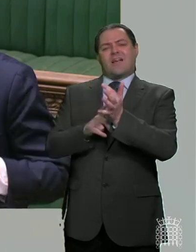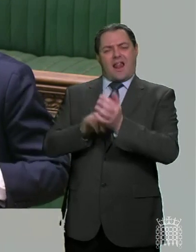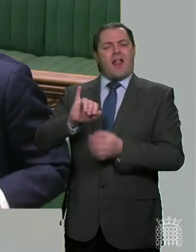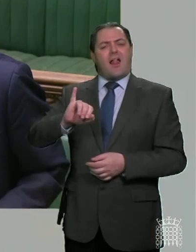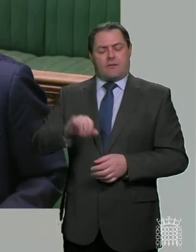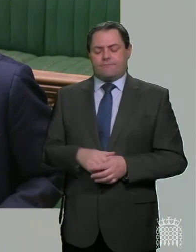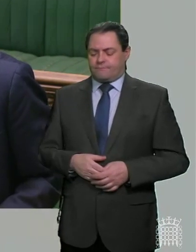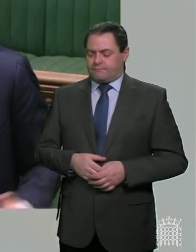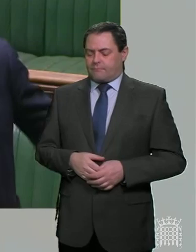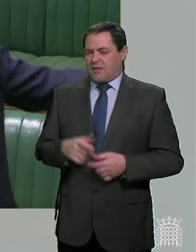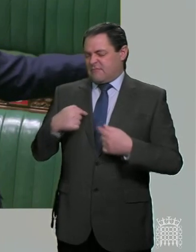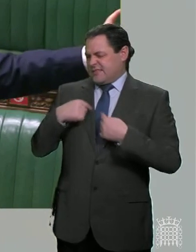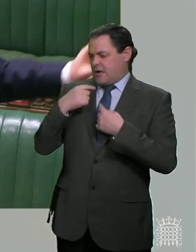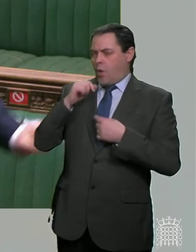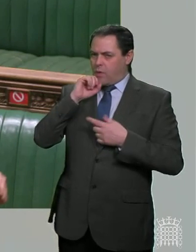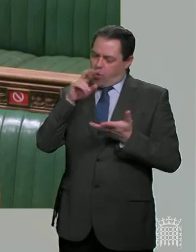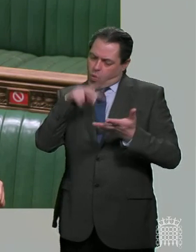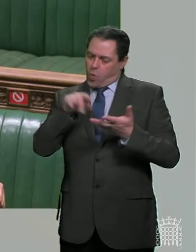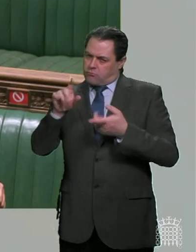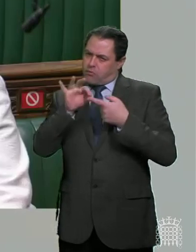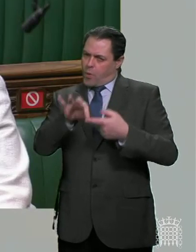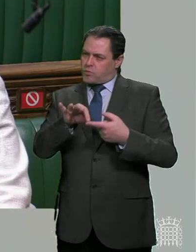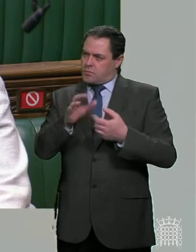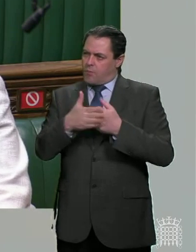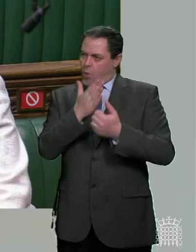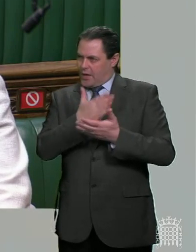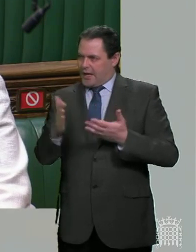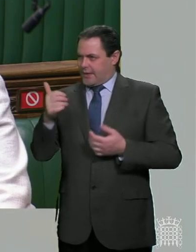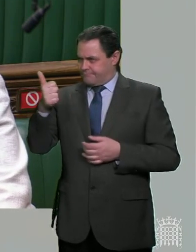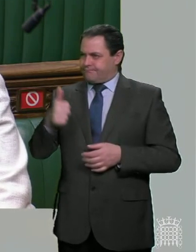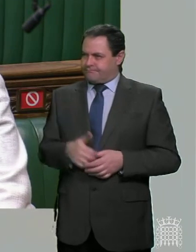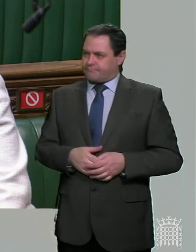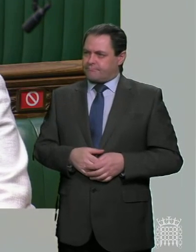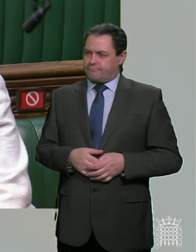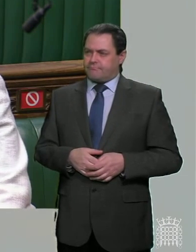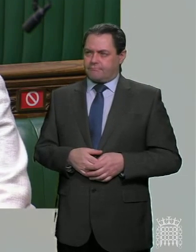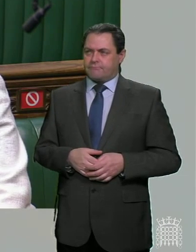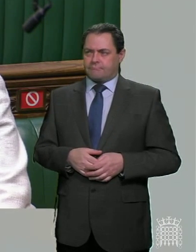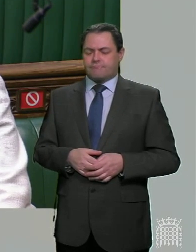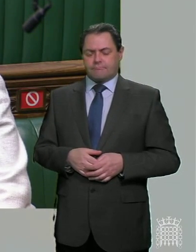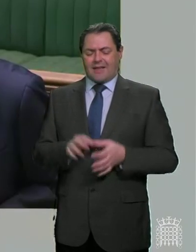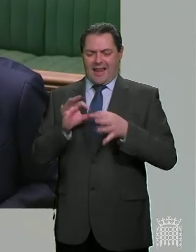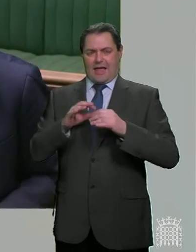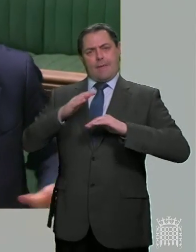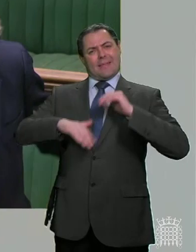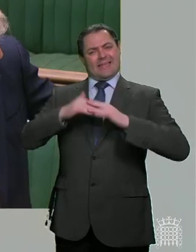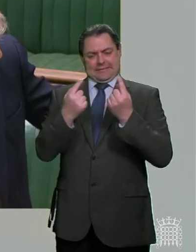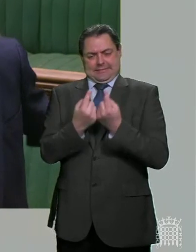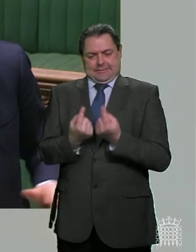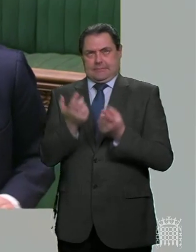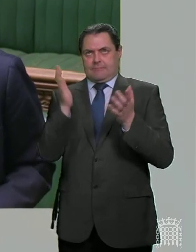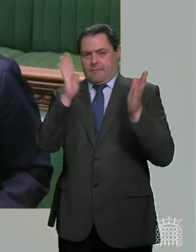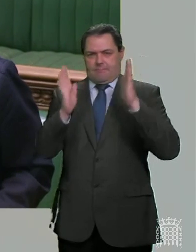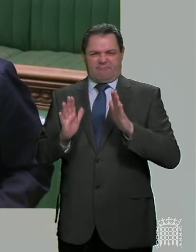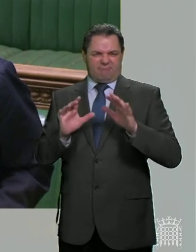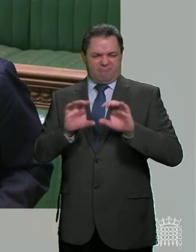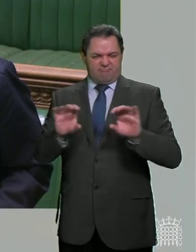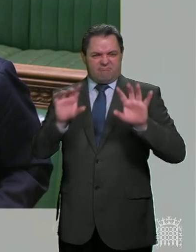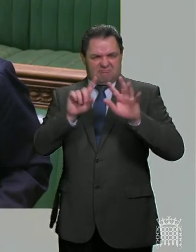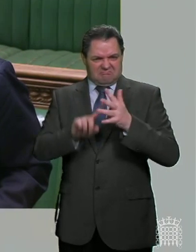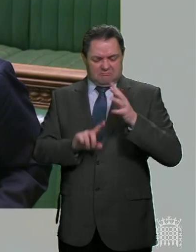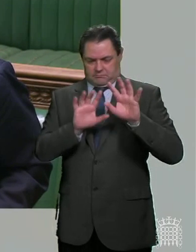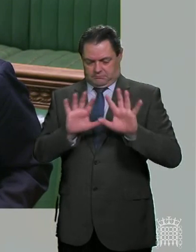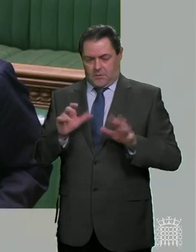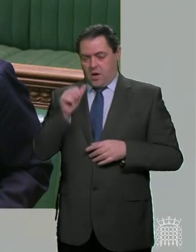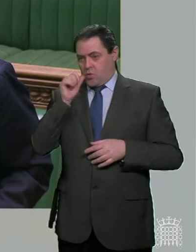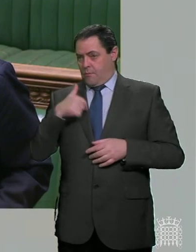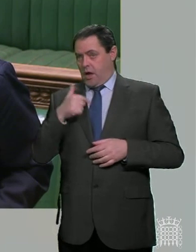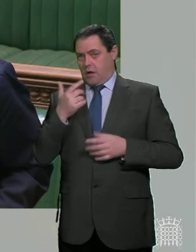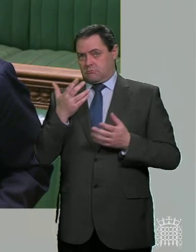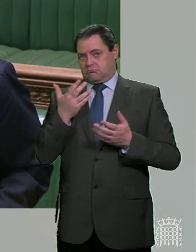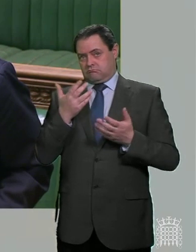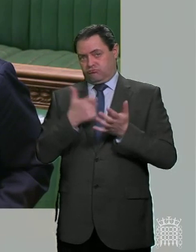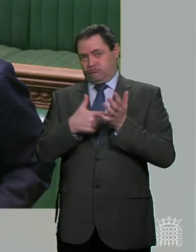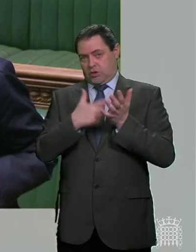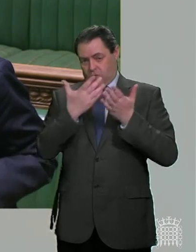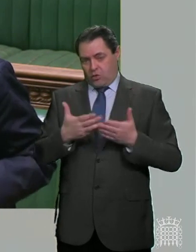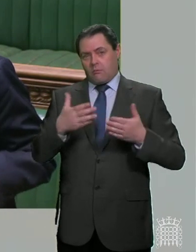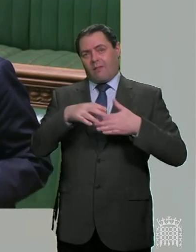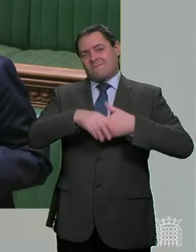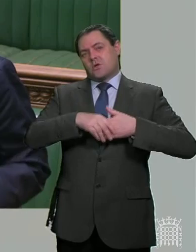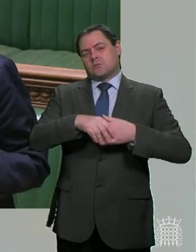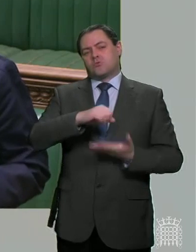I will study her proposal for a new tax on building materials, and I know that my right honourable Friend the Chancellor will want to think about that kind of idea.